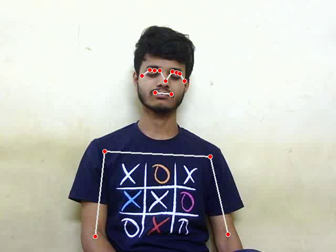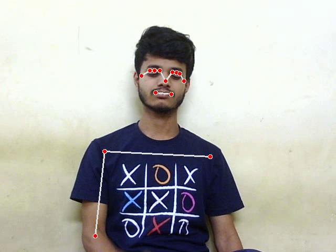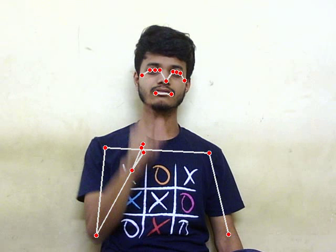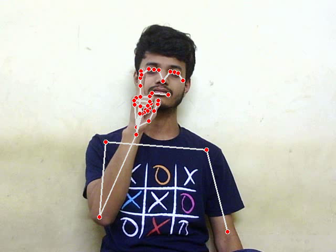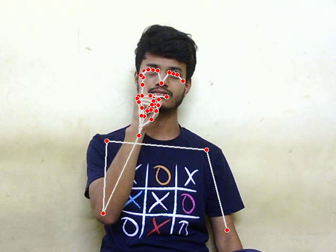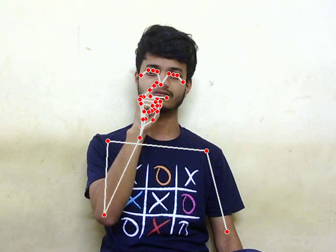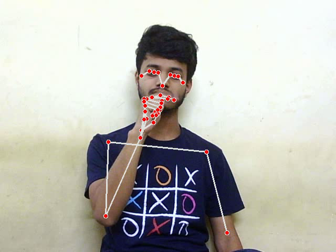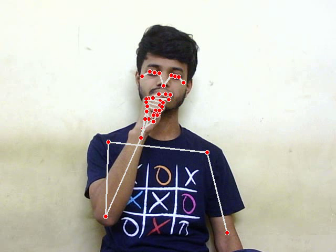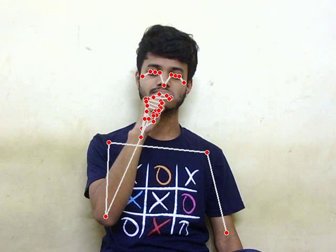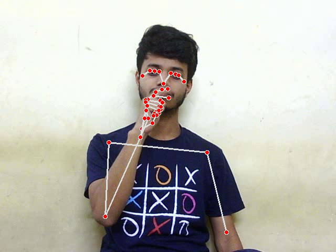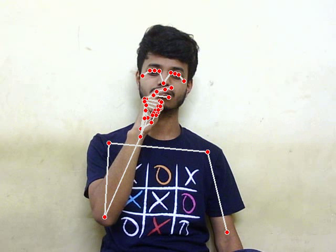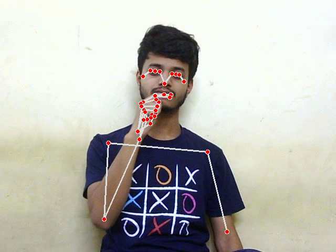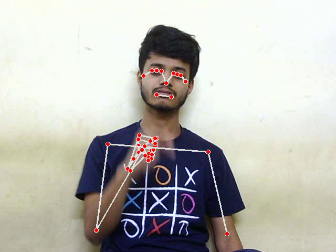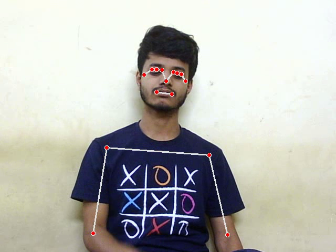who